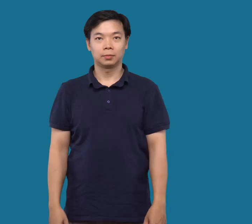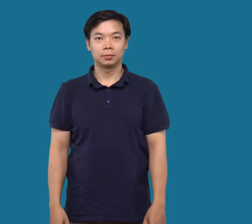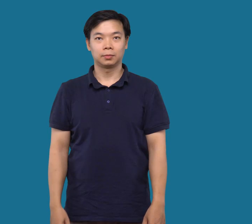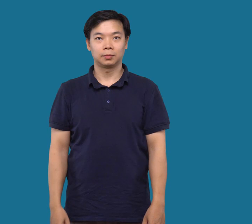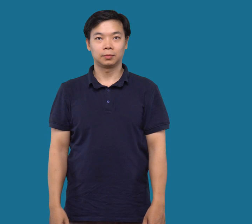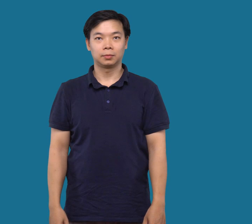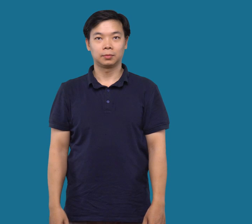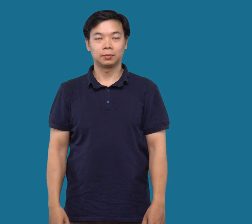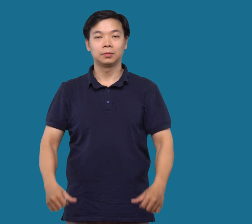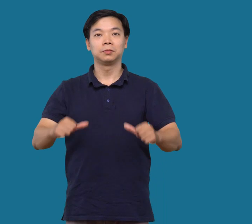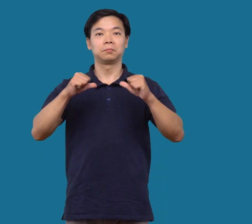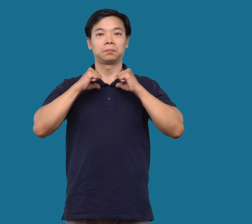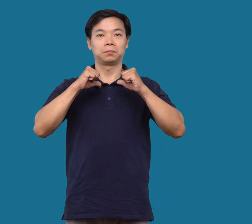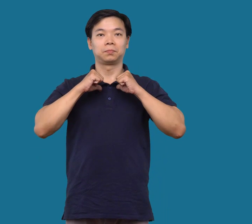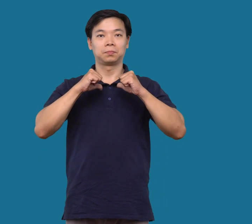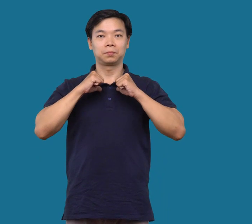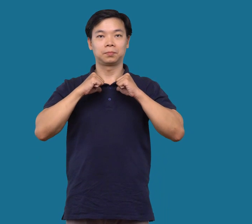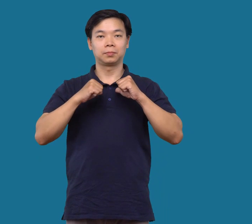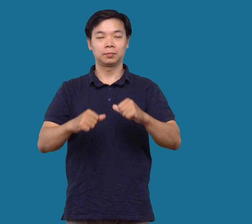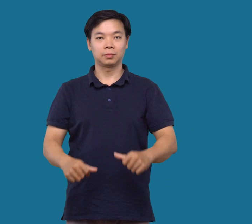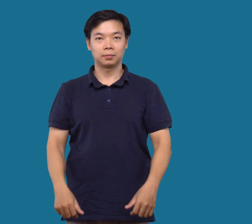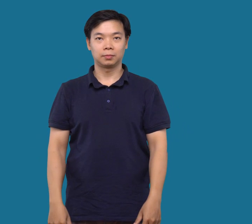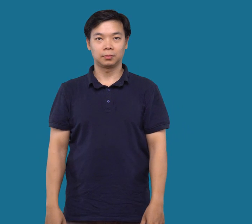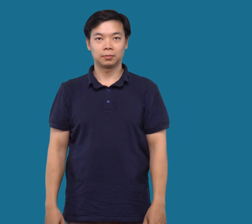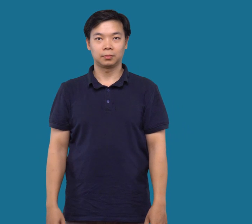sơ mi